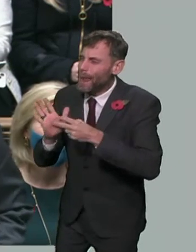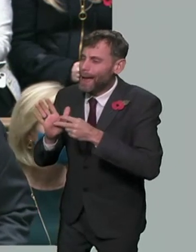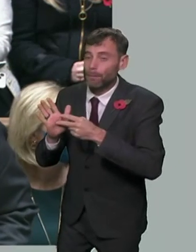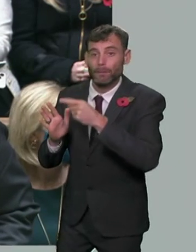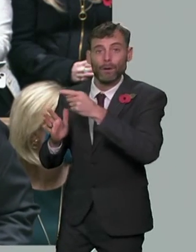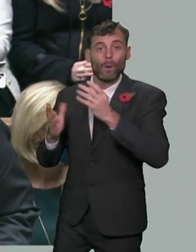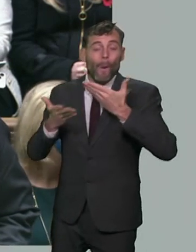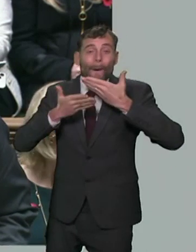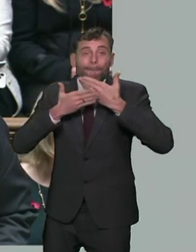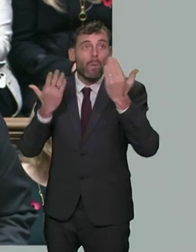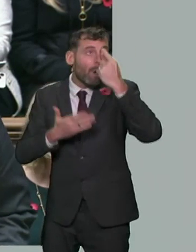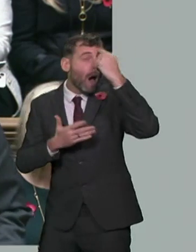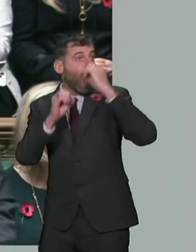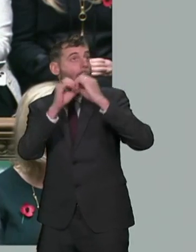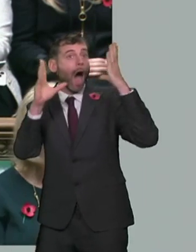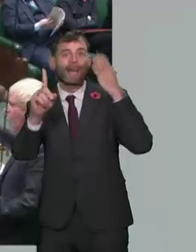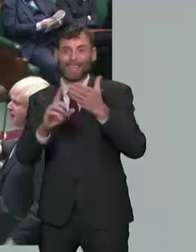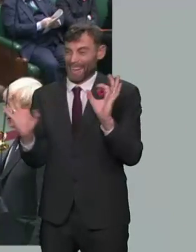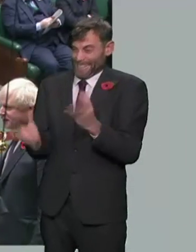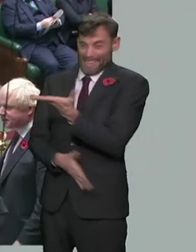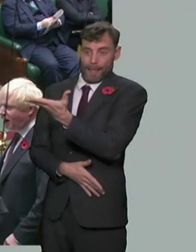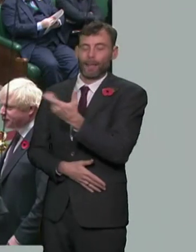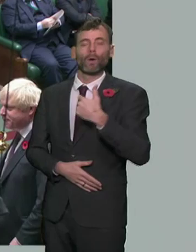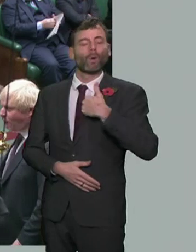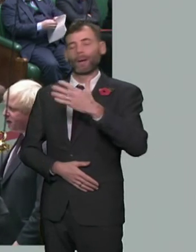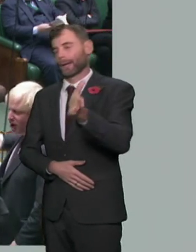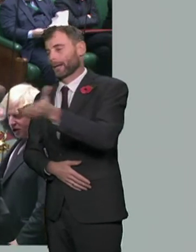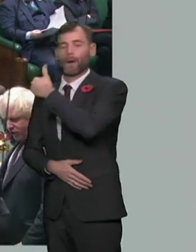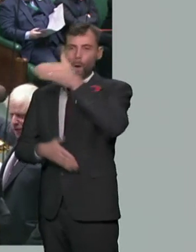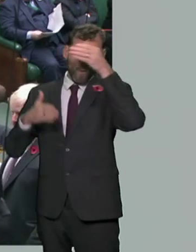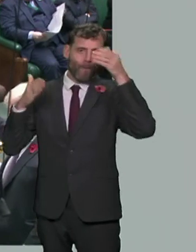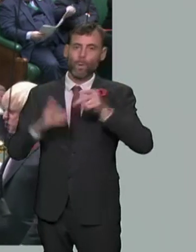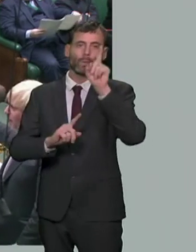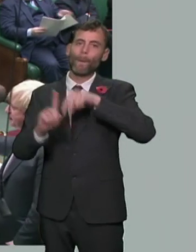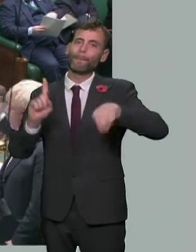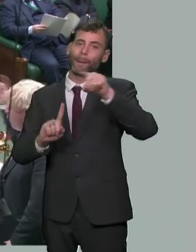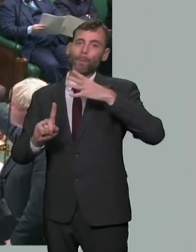We are getting on with delivering on the people’s priorities and taking this country forward.